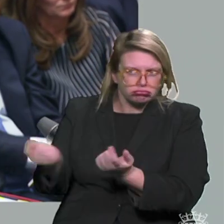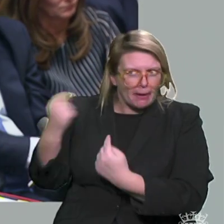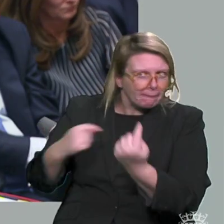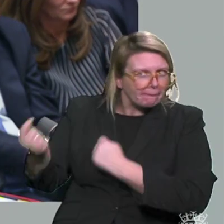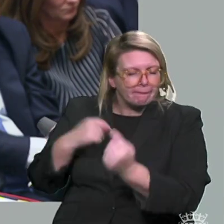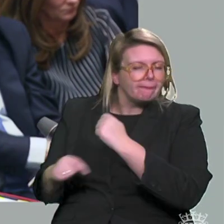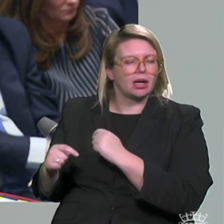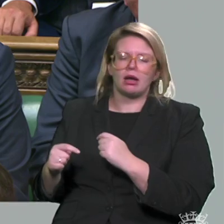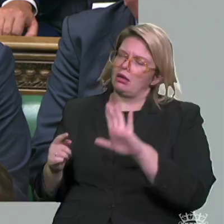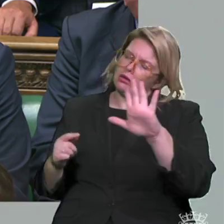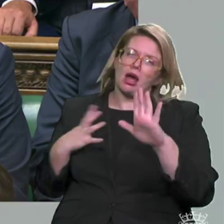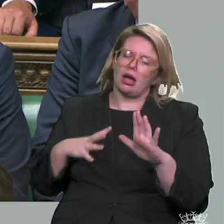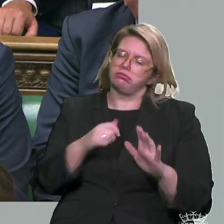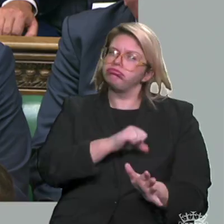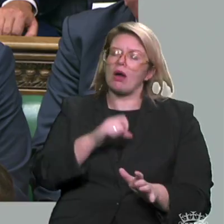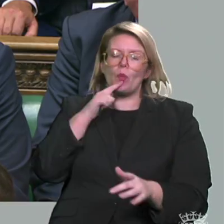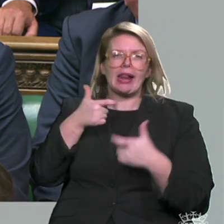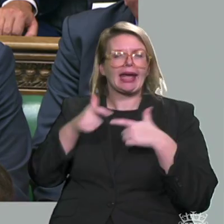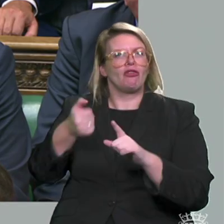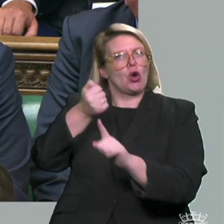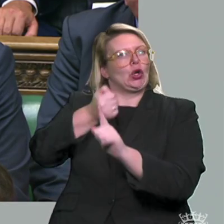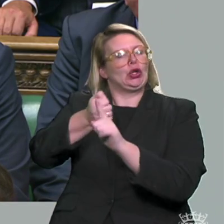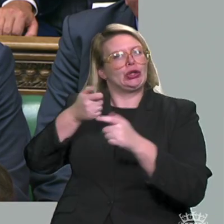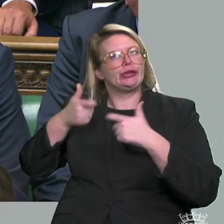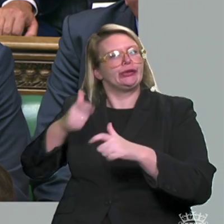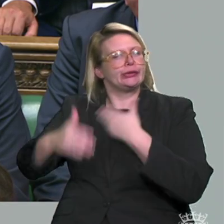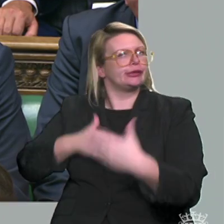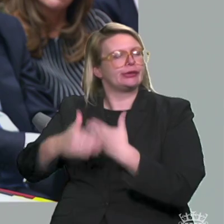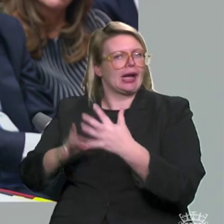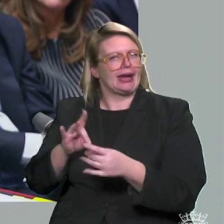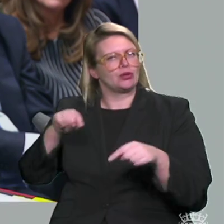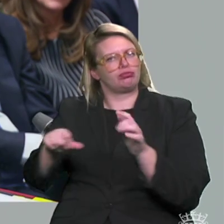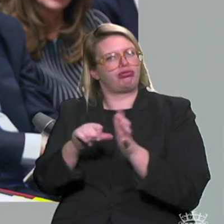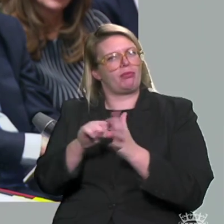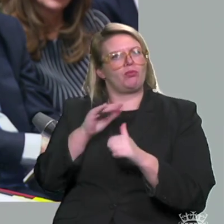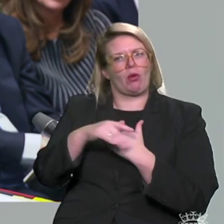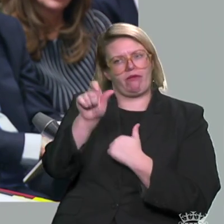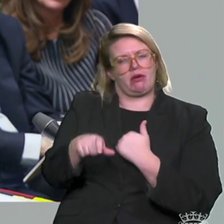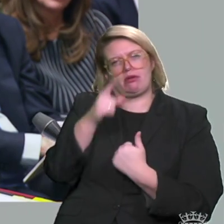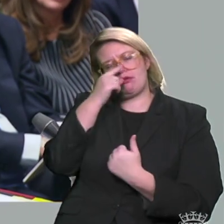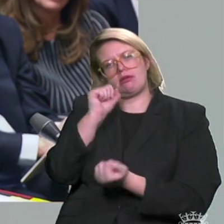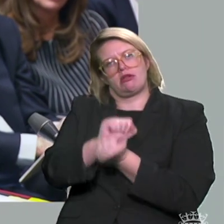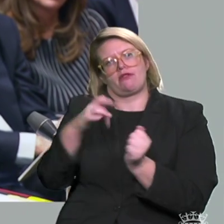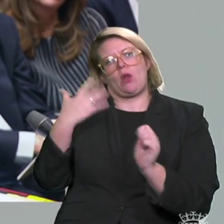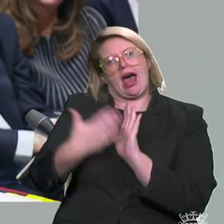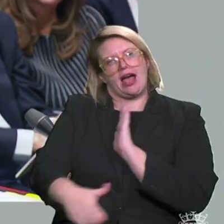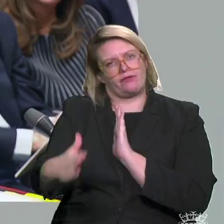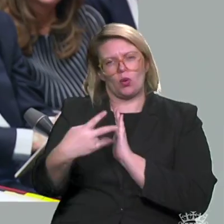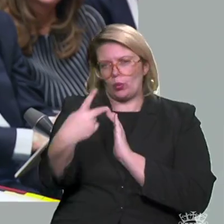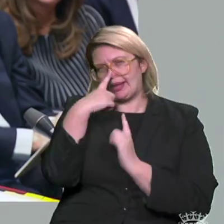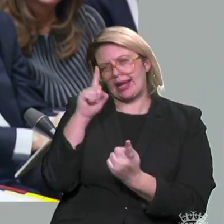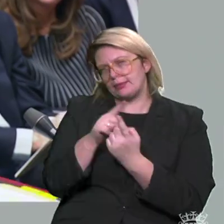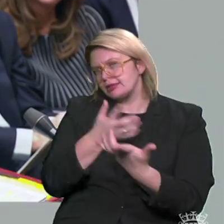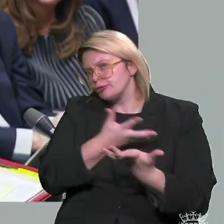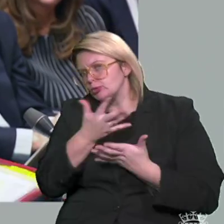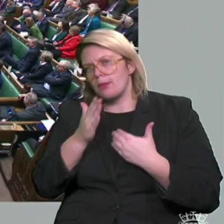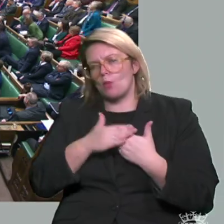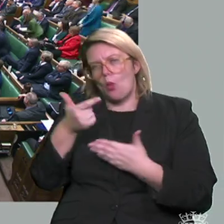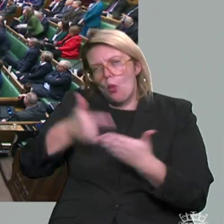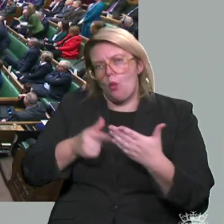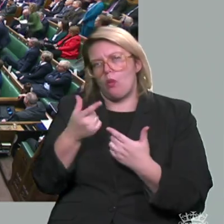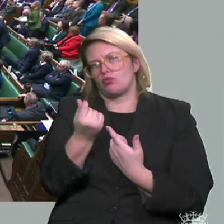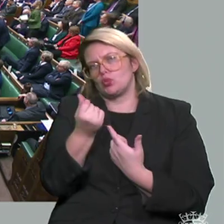He has my absolute assurance that I will remain robustly engaged, and I look forward to sitting down with him to discuss this particular issue in more detail as soon as possible.